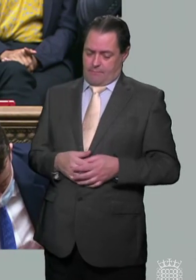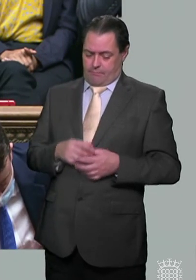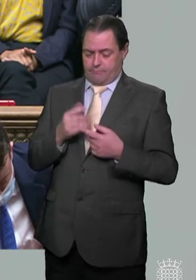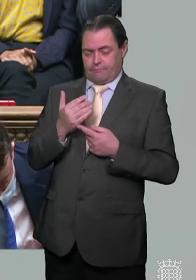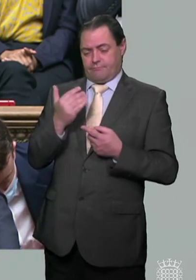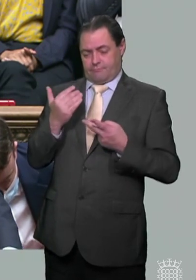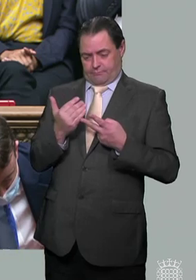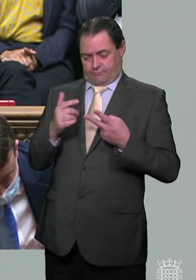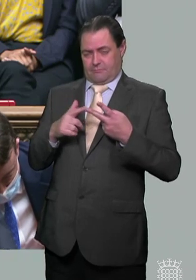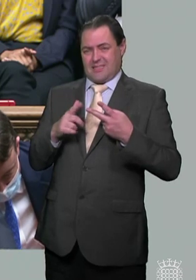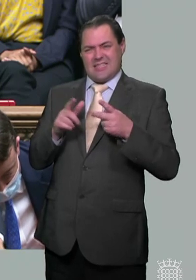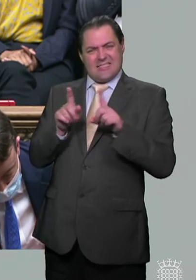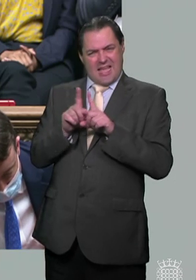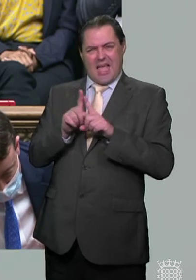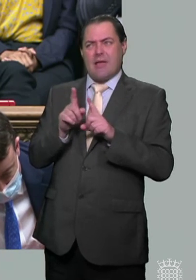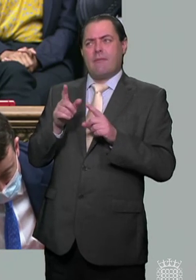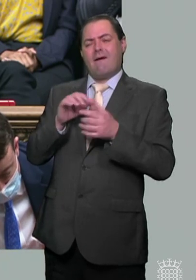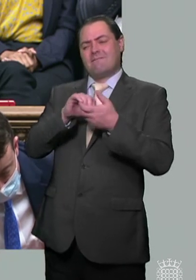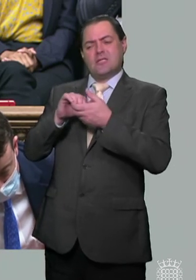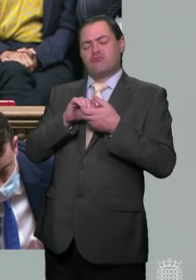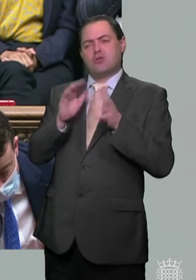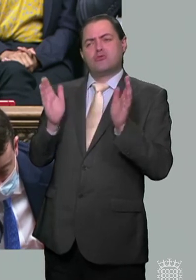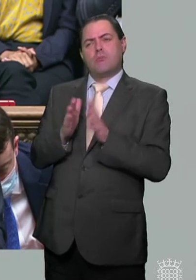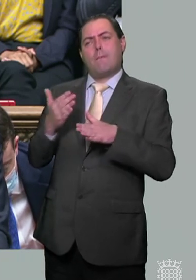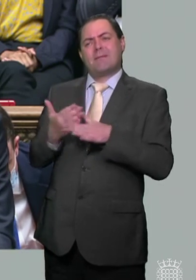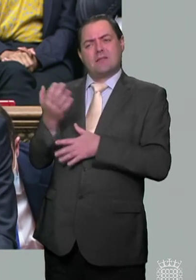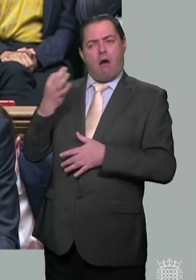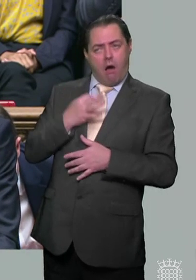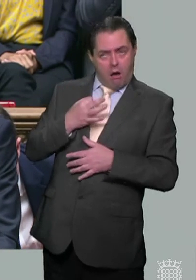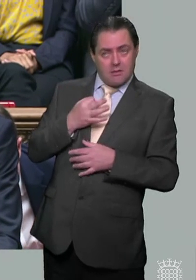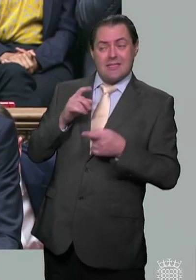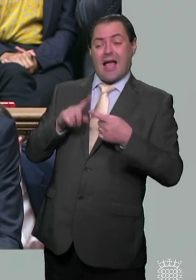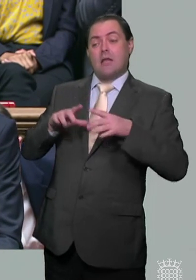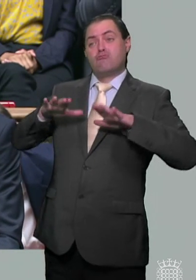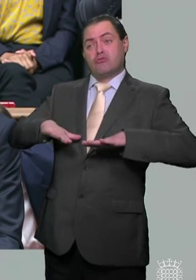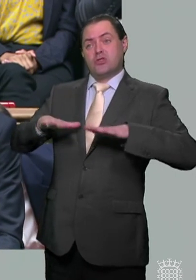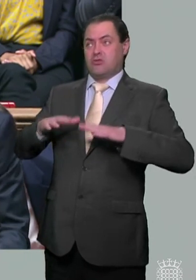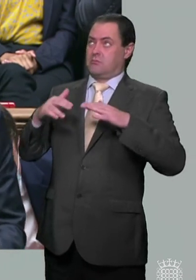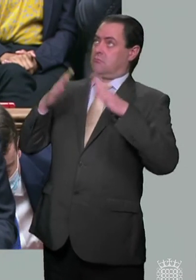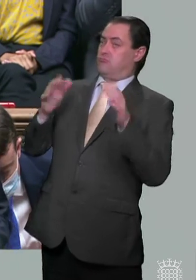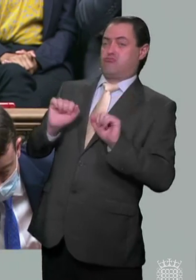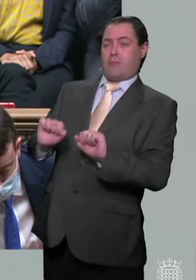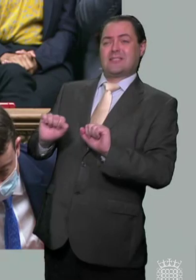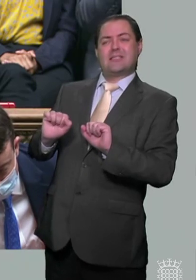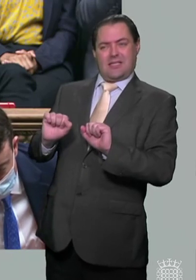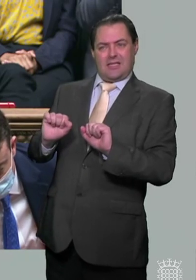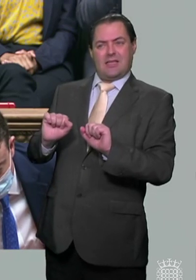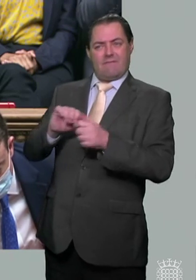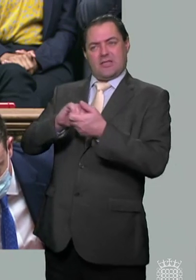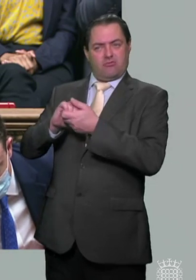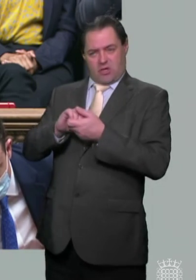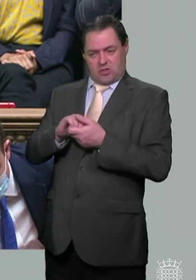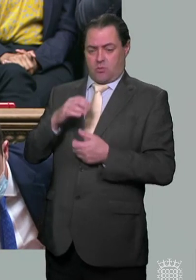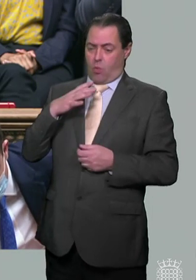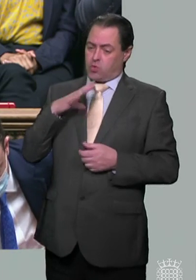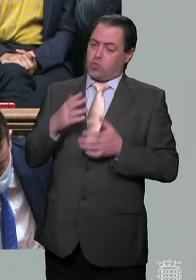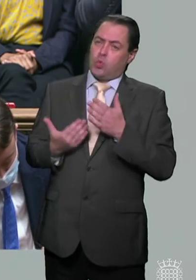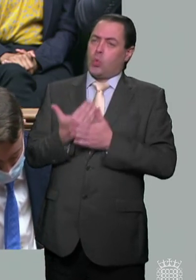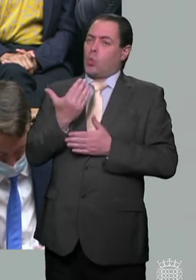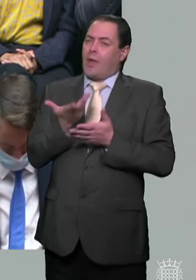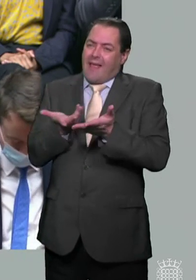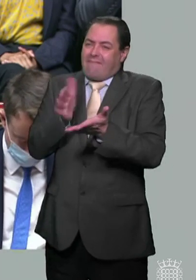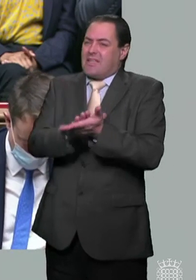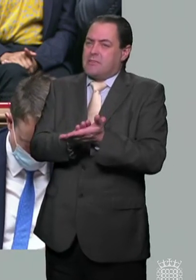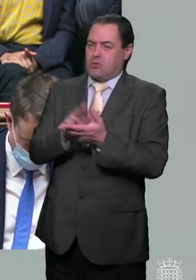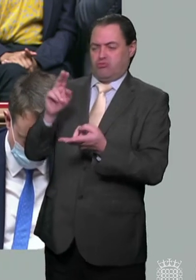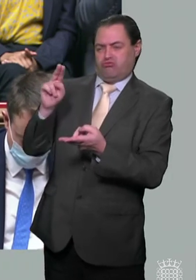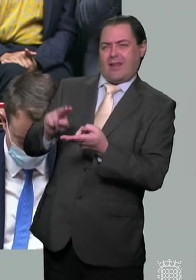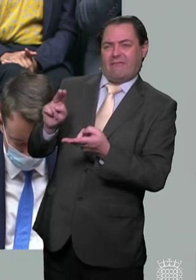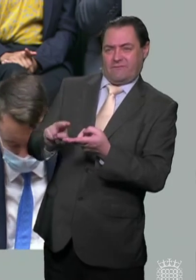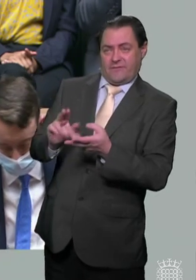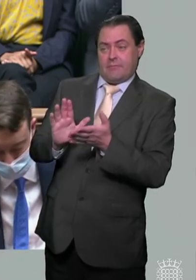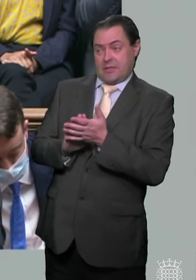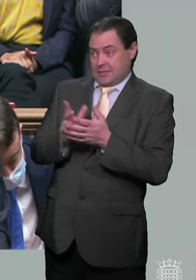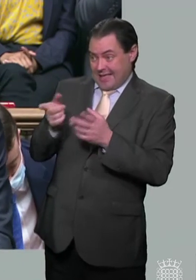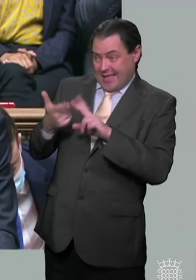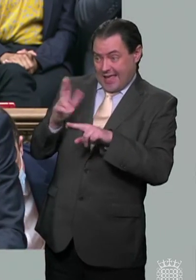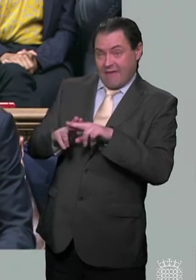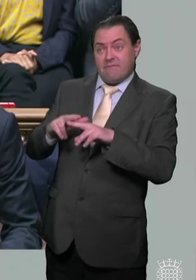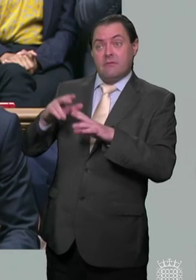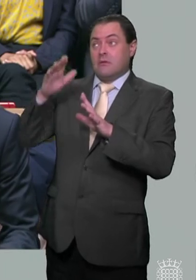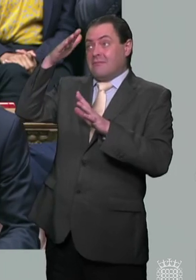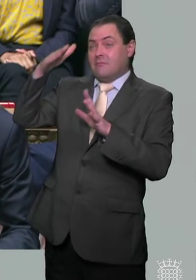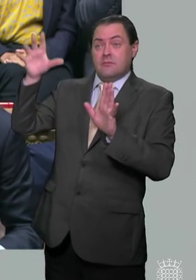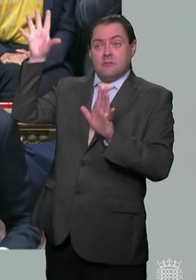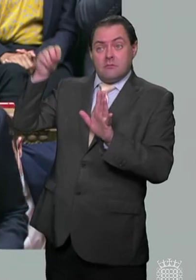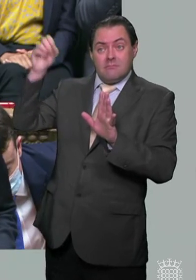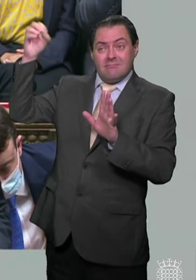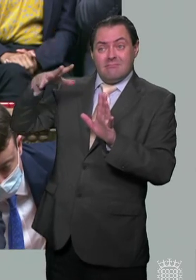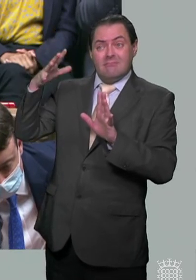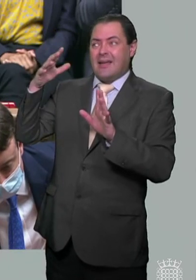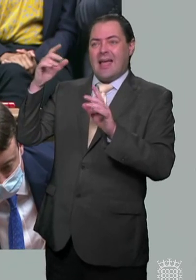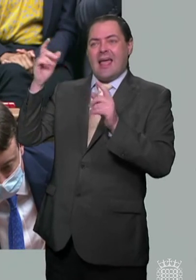Secondly, as called for by the Federation of Small Businesses and the British Property Federation, we are introducing a new investment relief to encourage businesses to adopt green technologies such as solar panels.